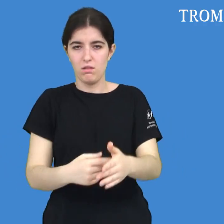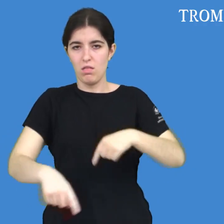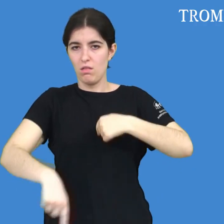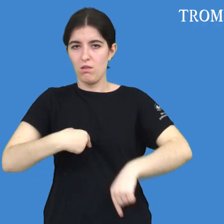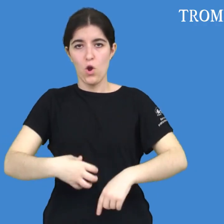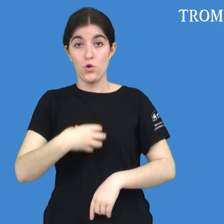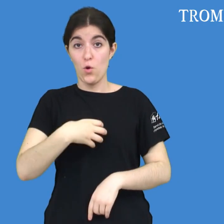circulación